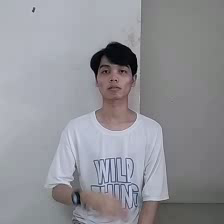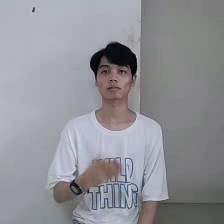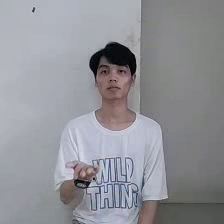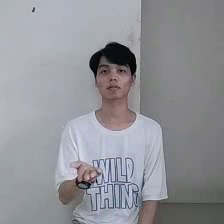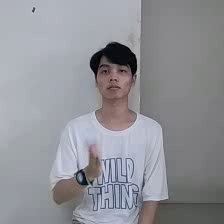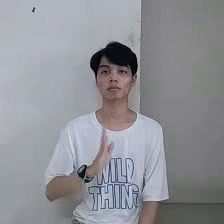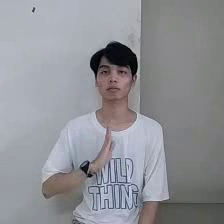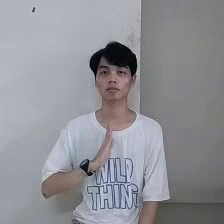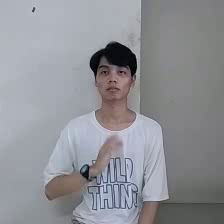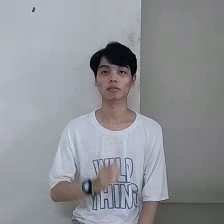Xin phép